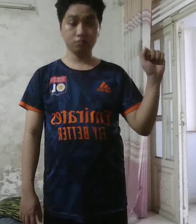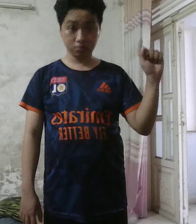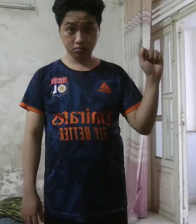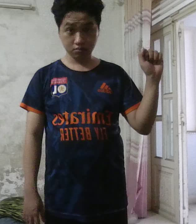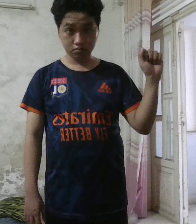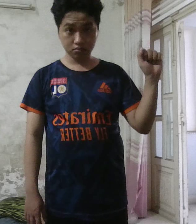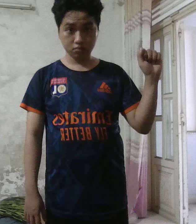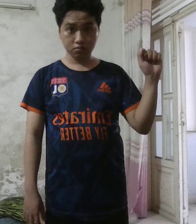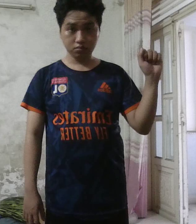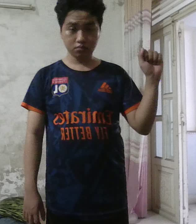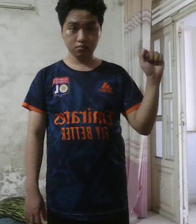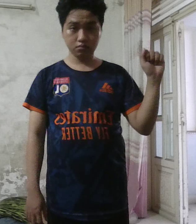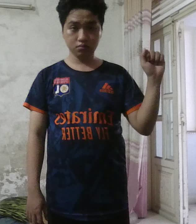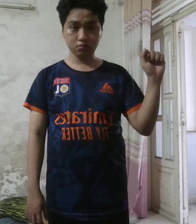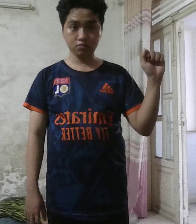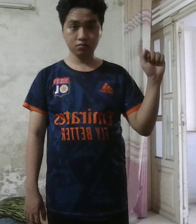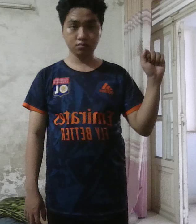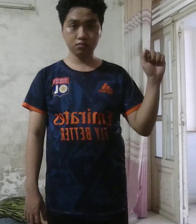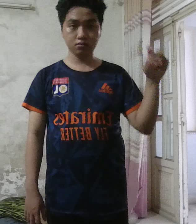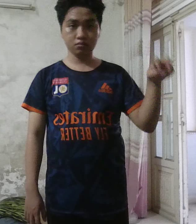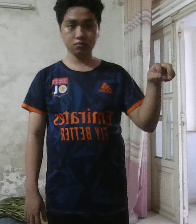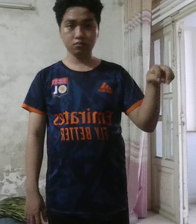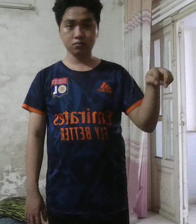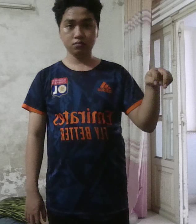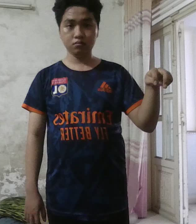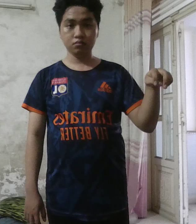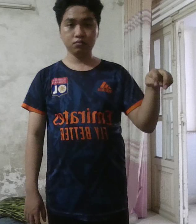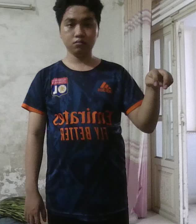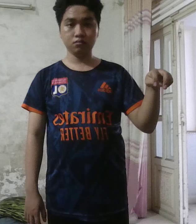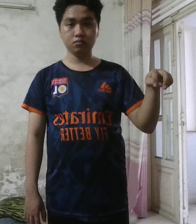â